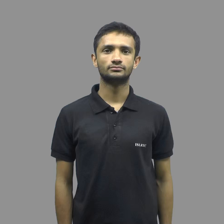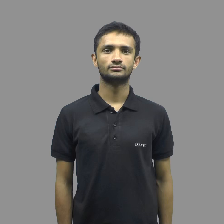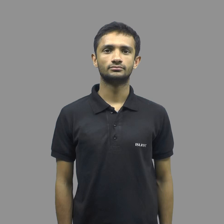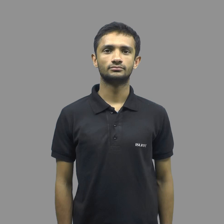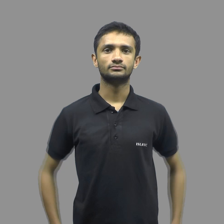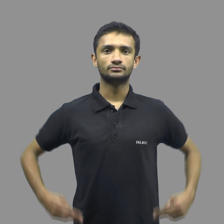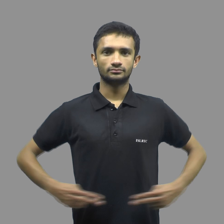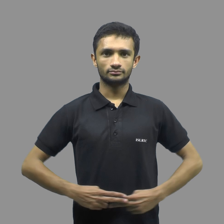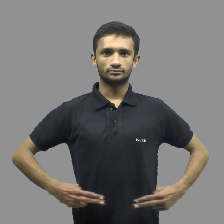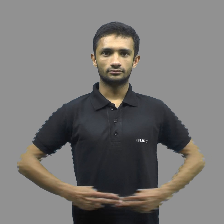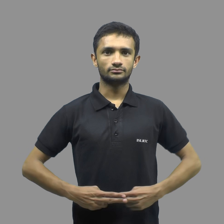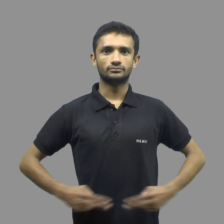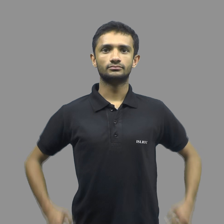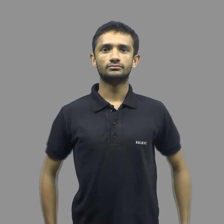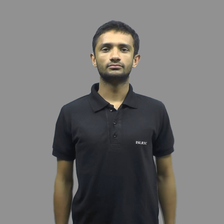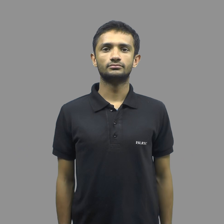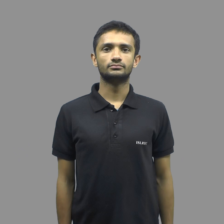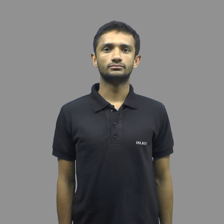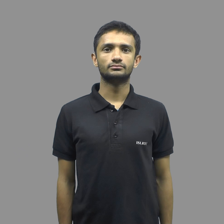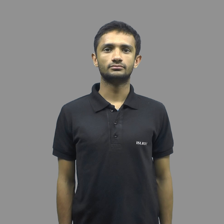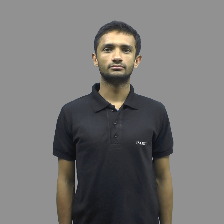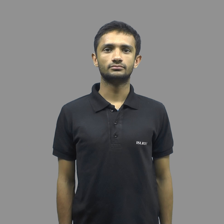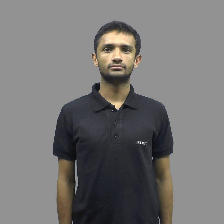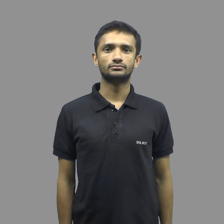Belt